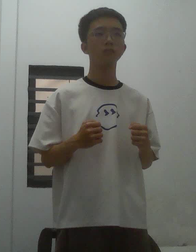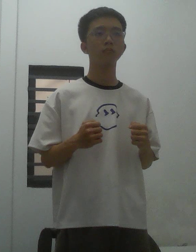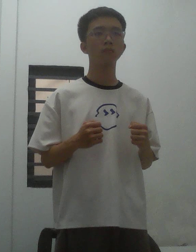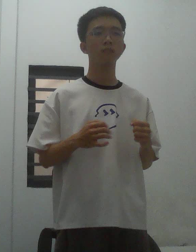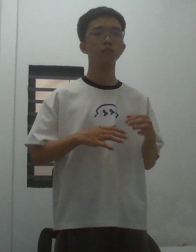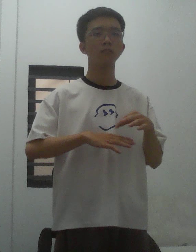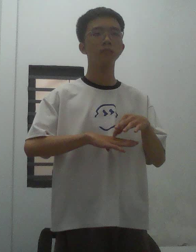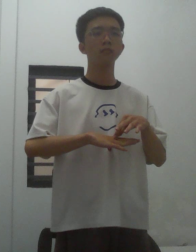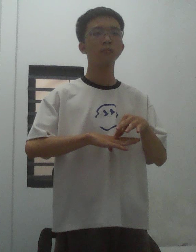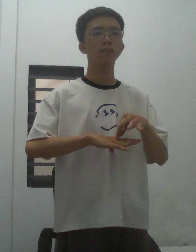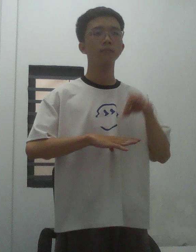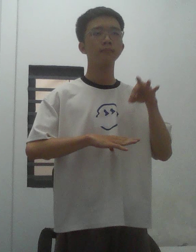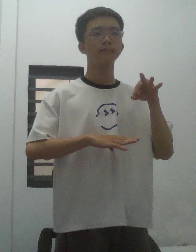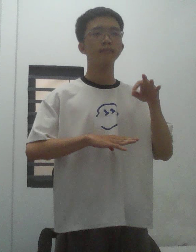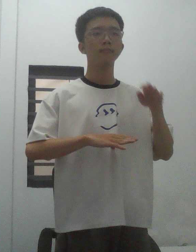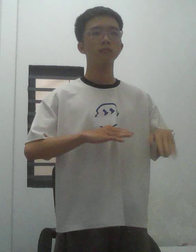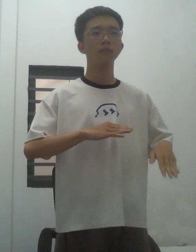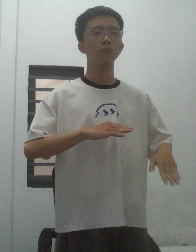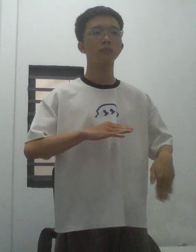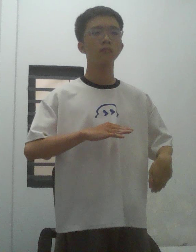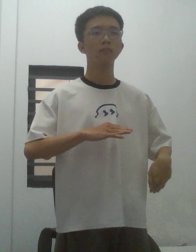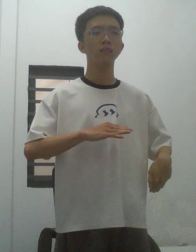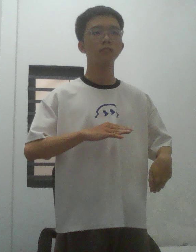tuan sau